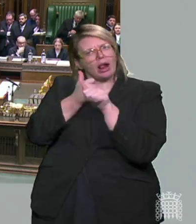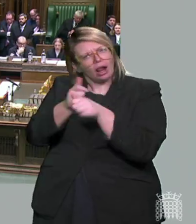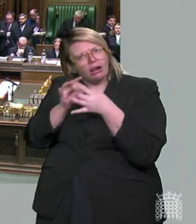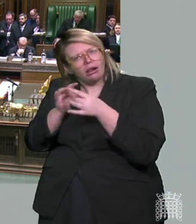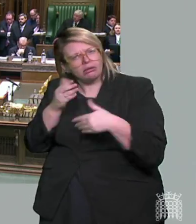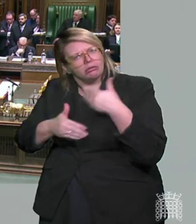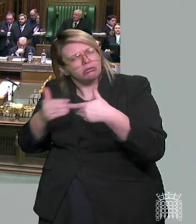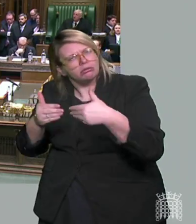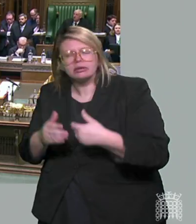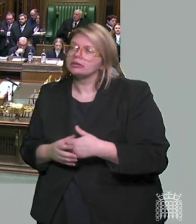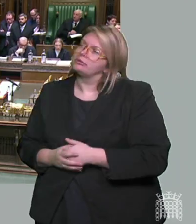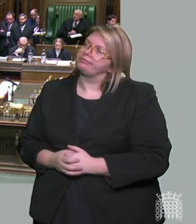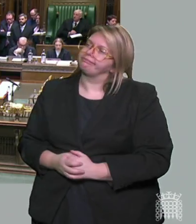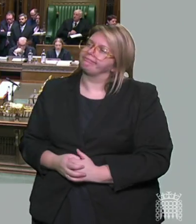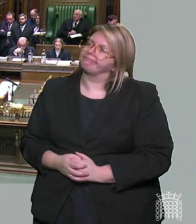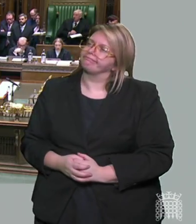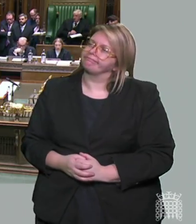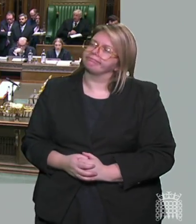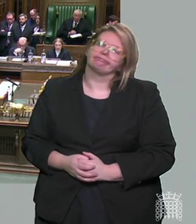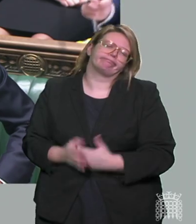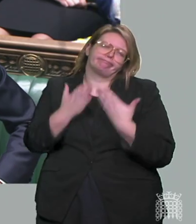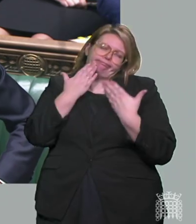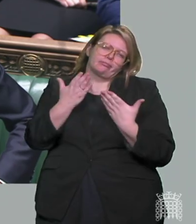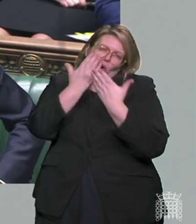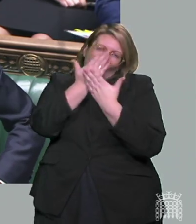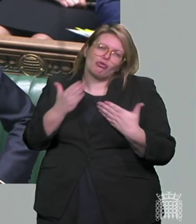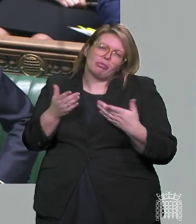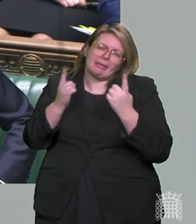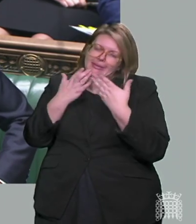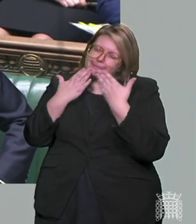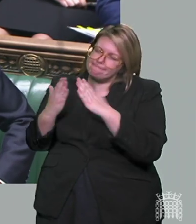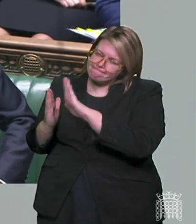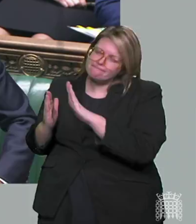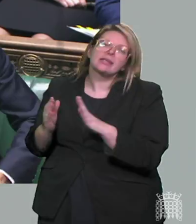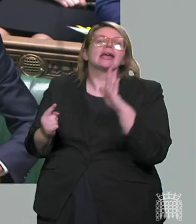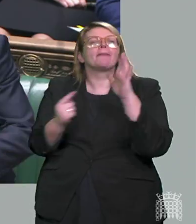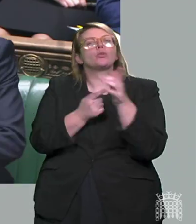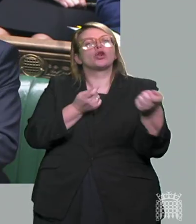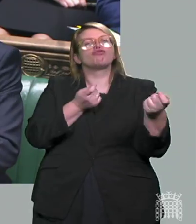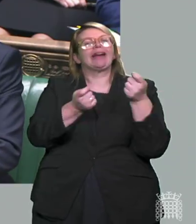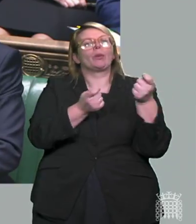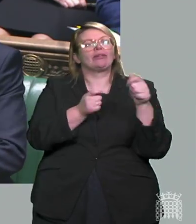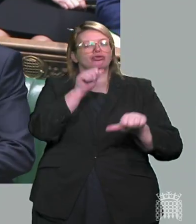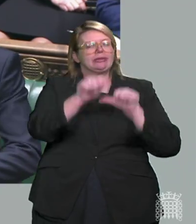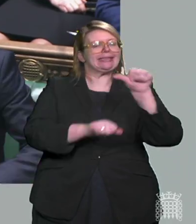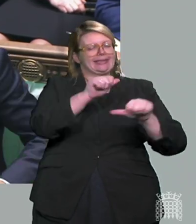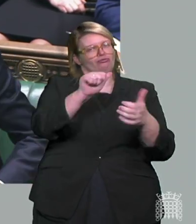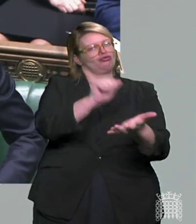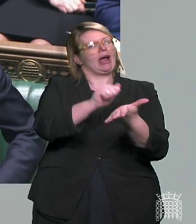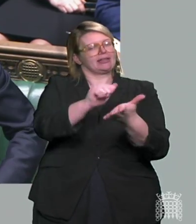My honourable Friend makes an excellent point and he is right about the importance of getting our regulatory framework right in order to drive growth and prosperity.